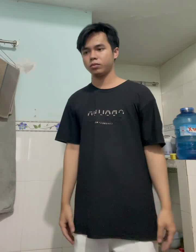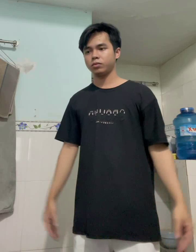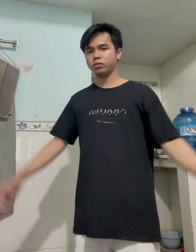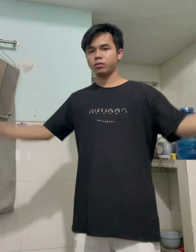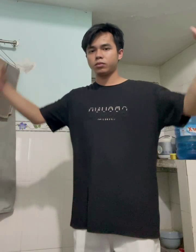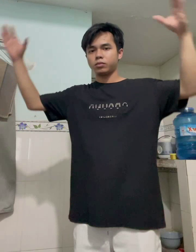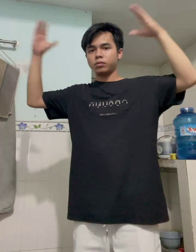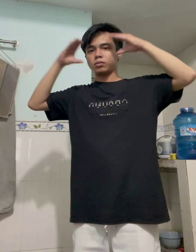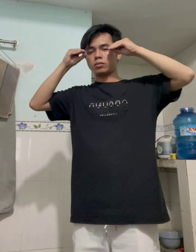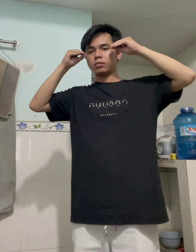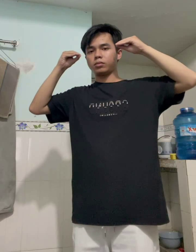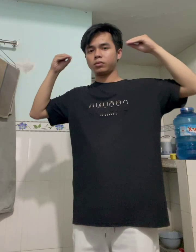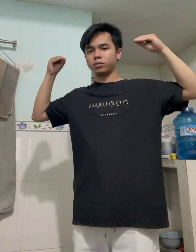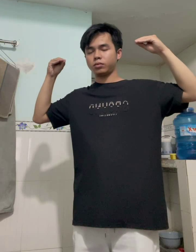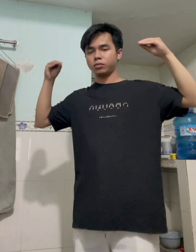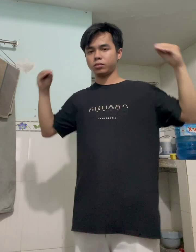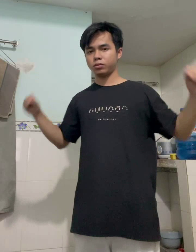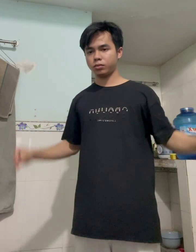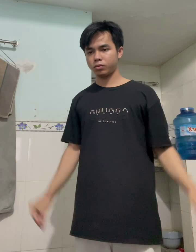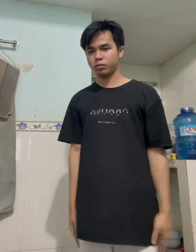buoi toi